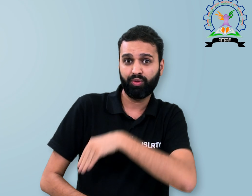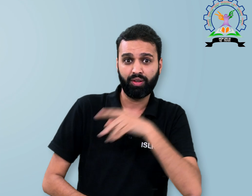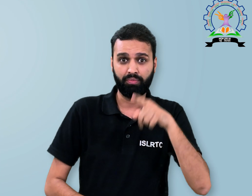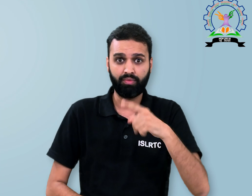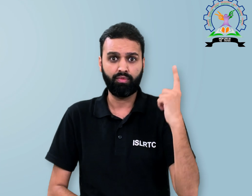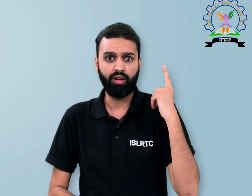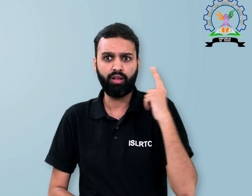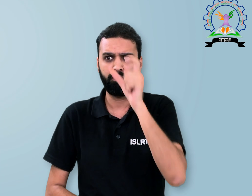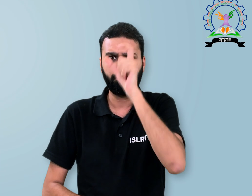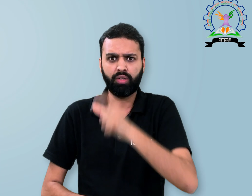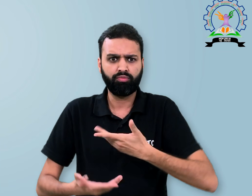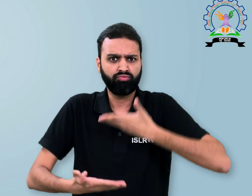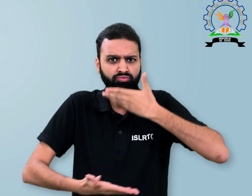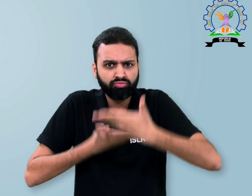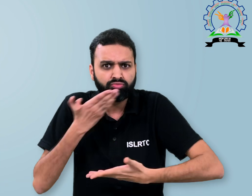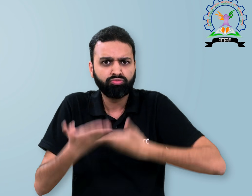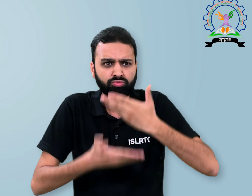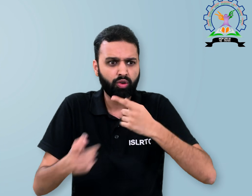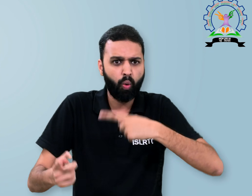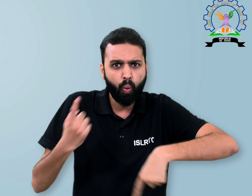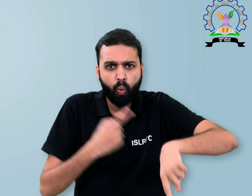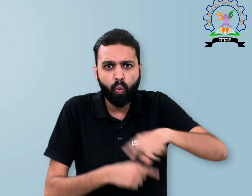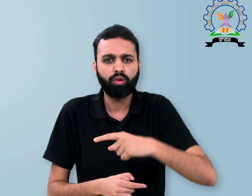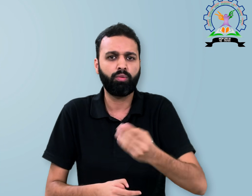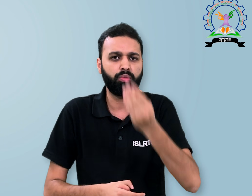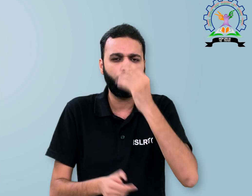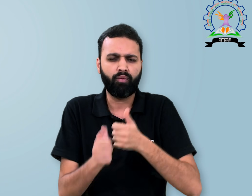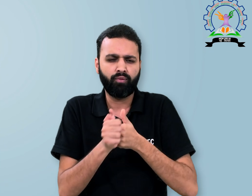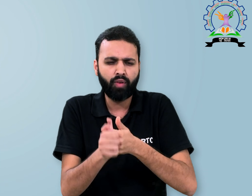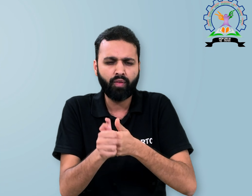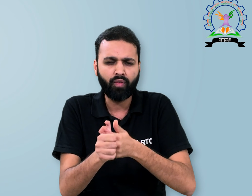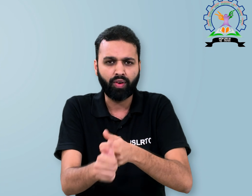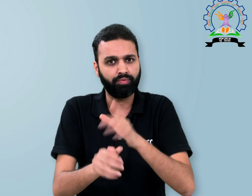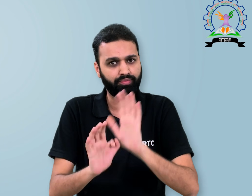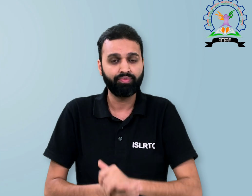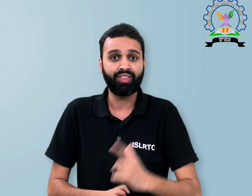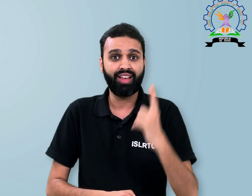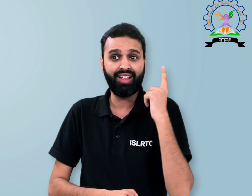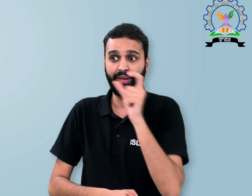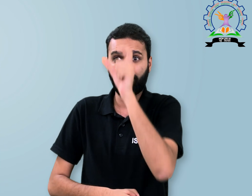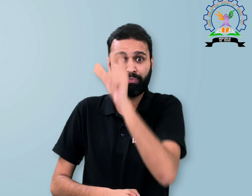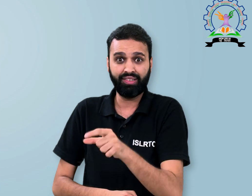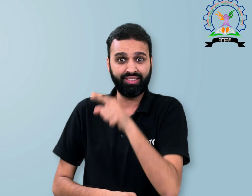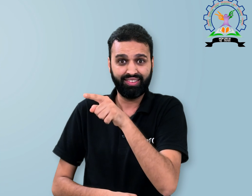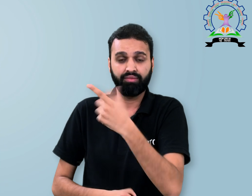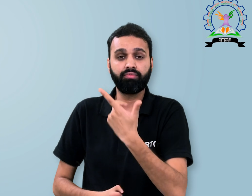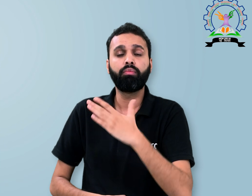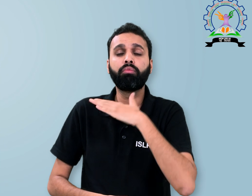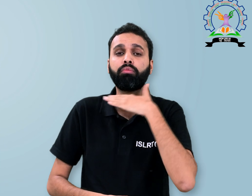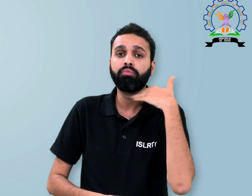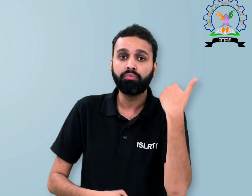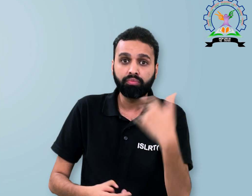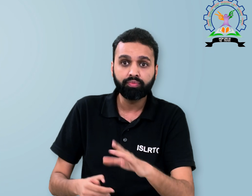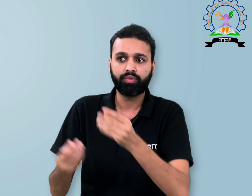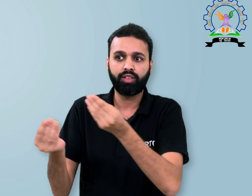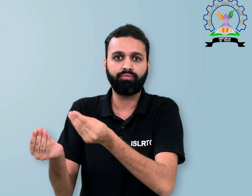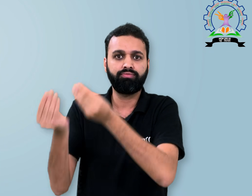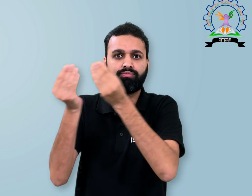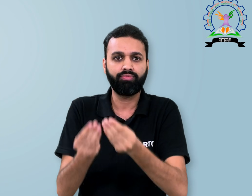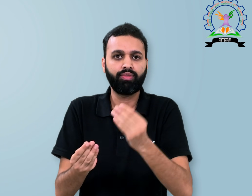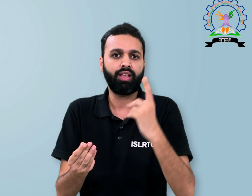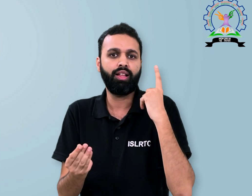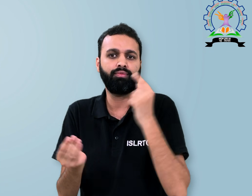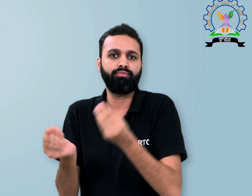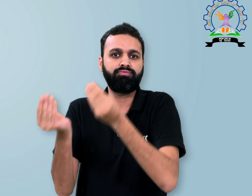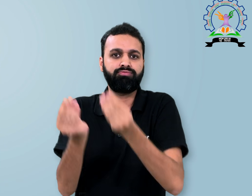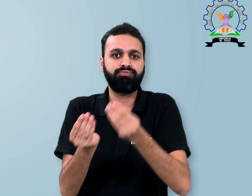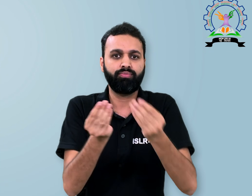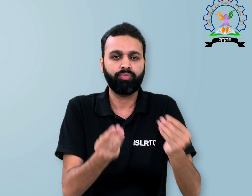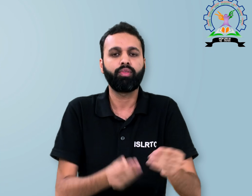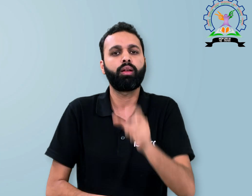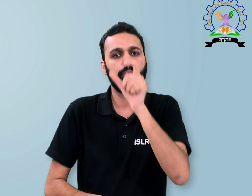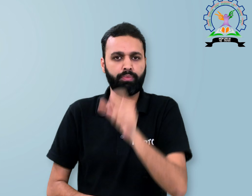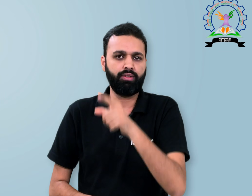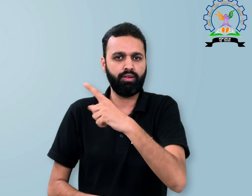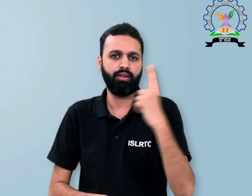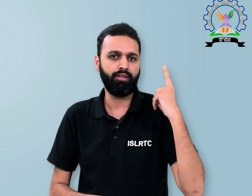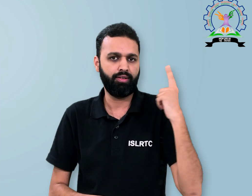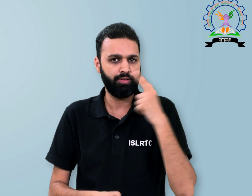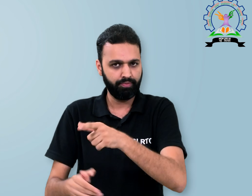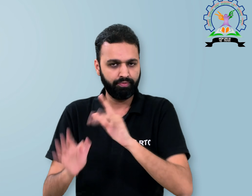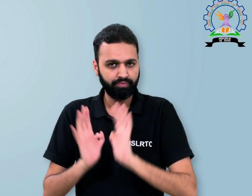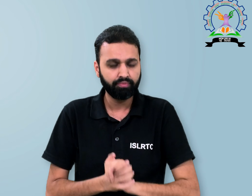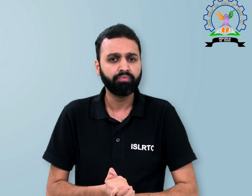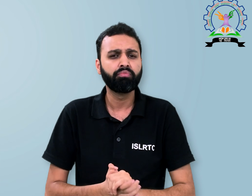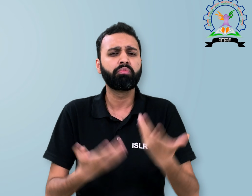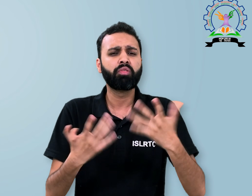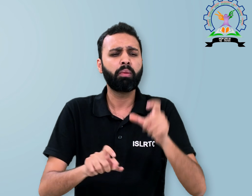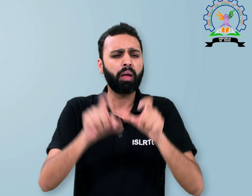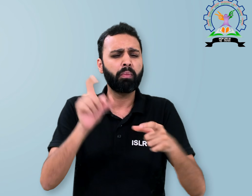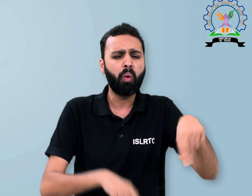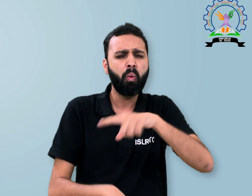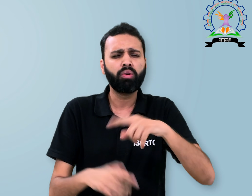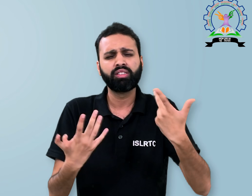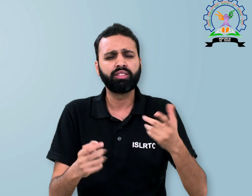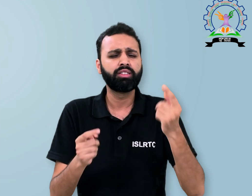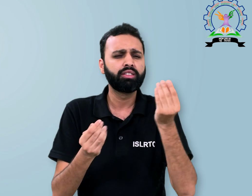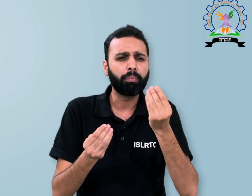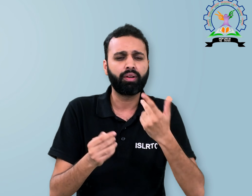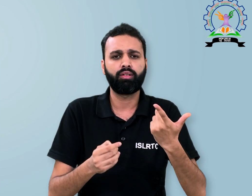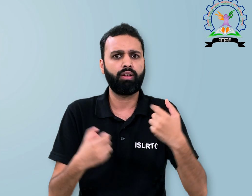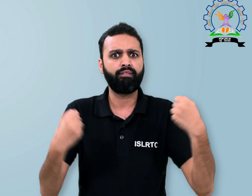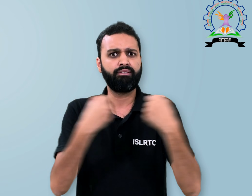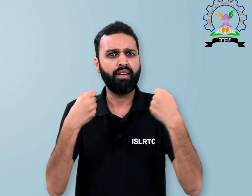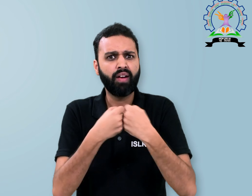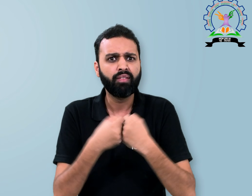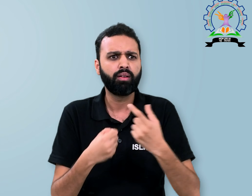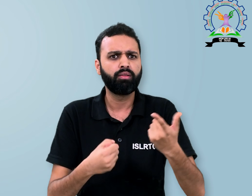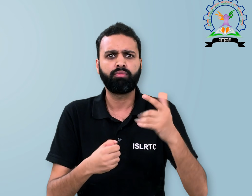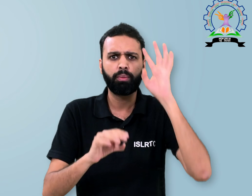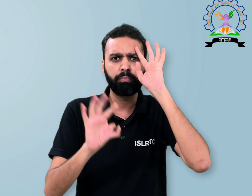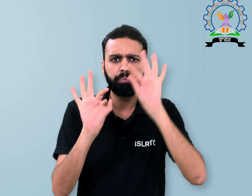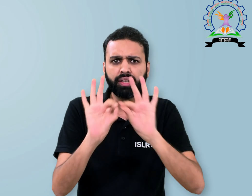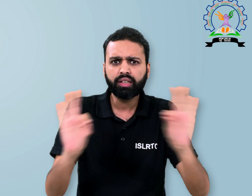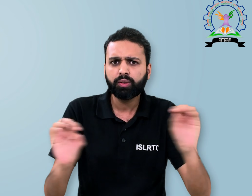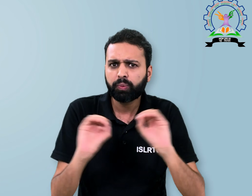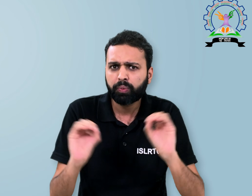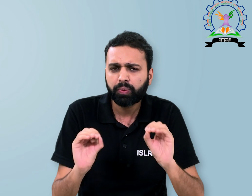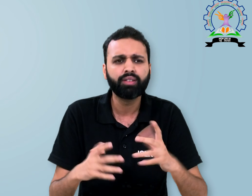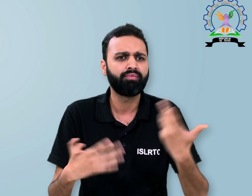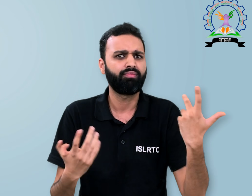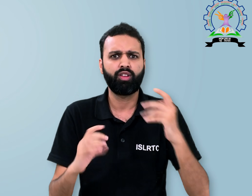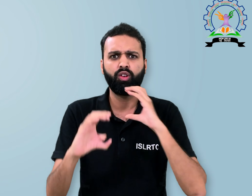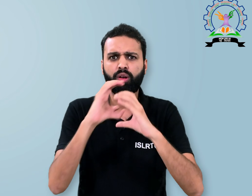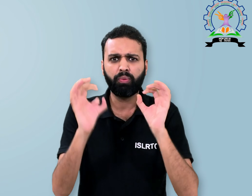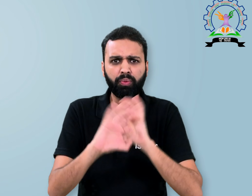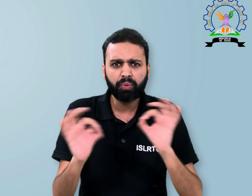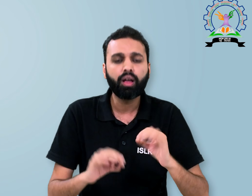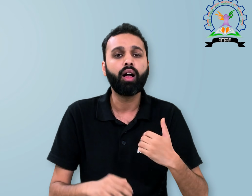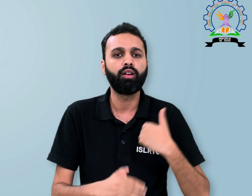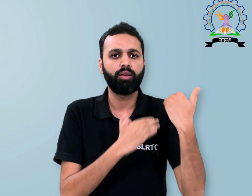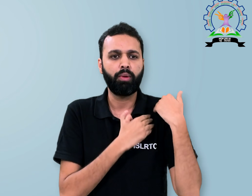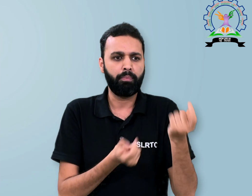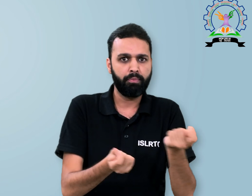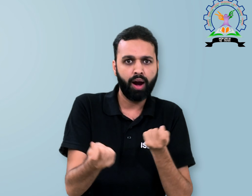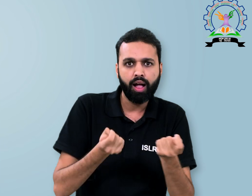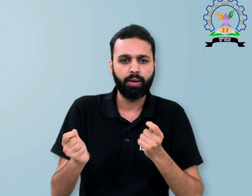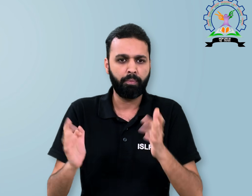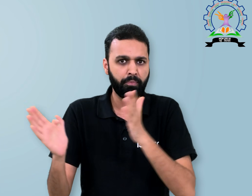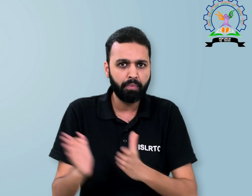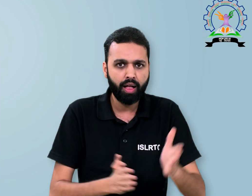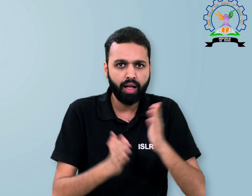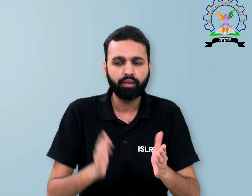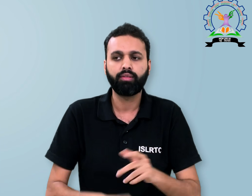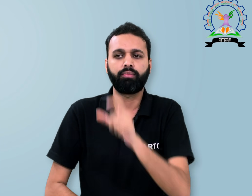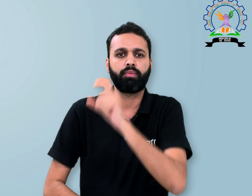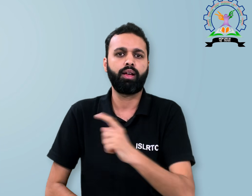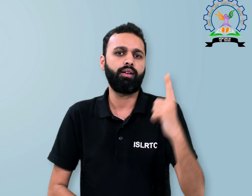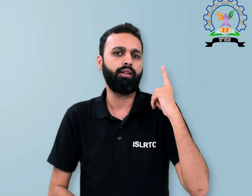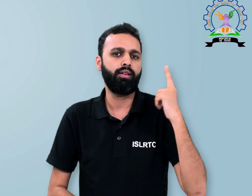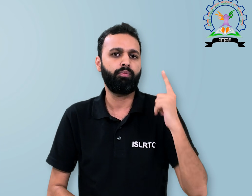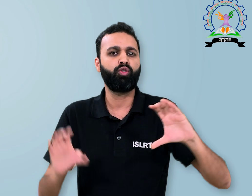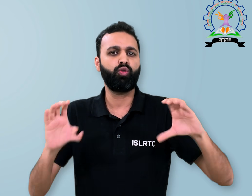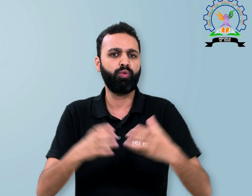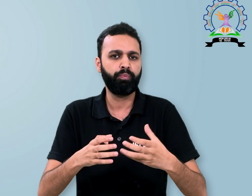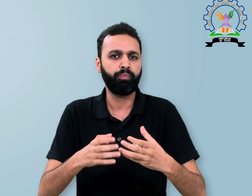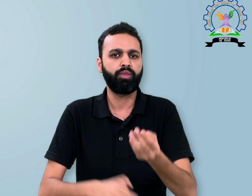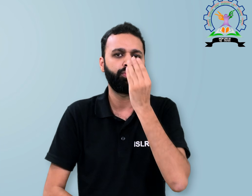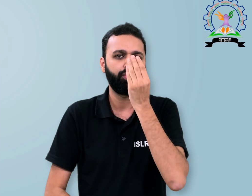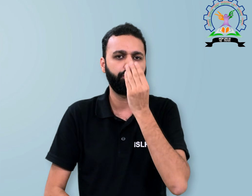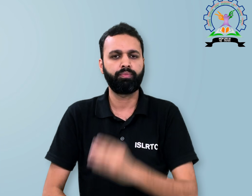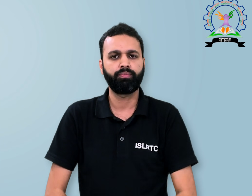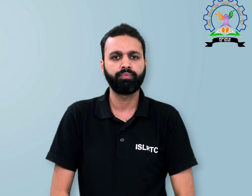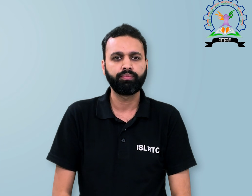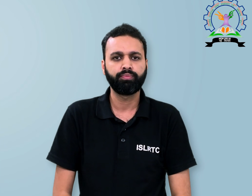A Khalifa is a religious leader responsible to lead and guide the muslim community and also ensure peace with other communities.